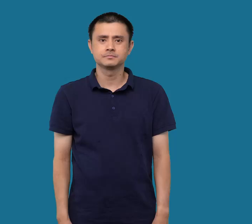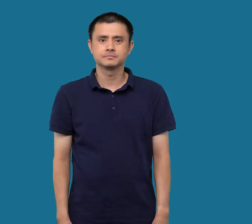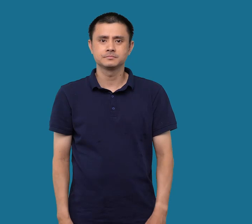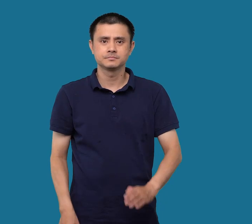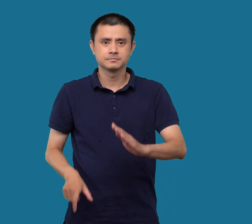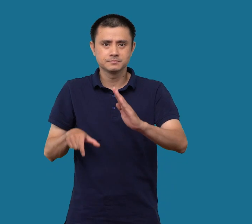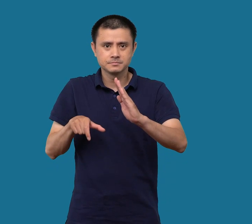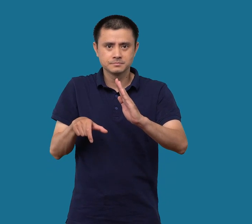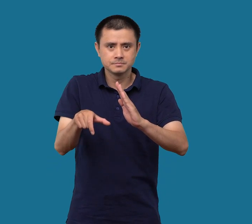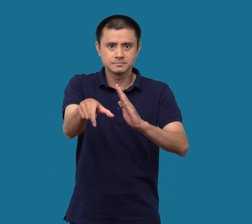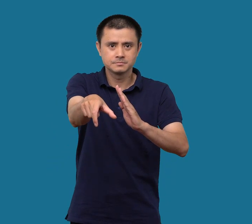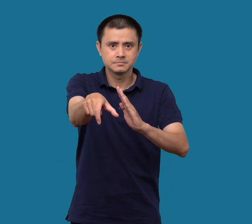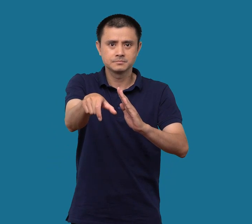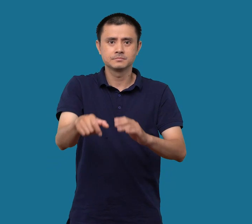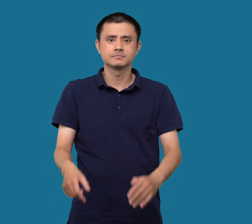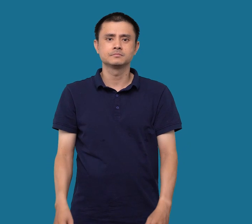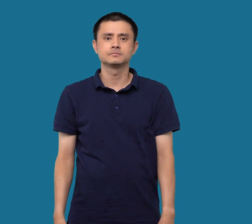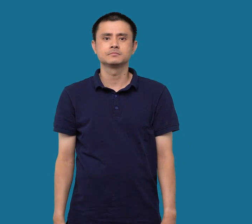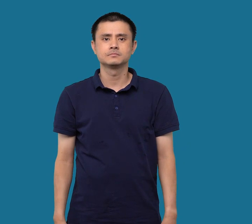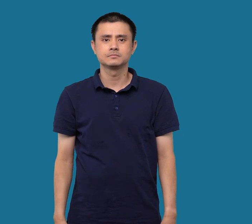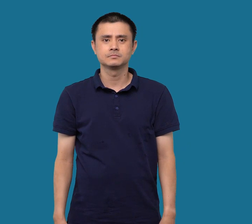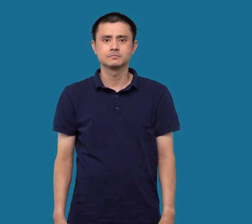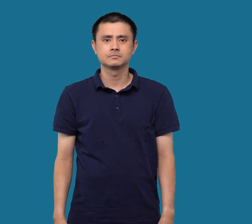hành lang